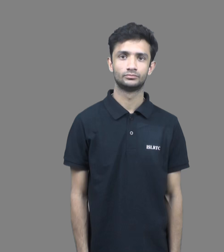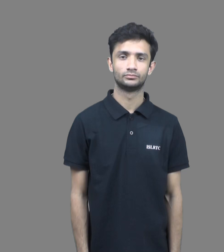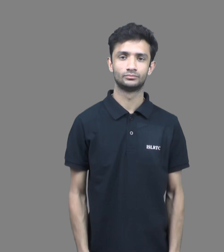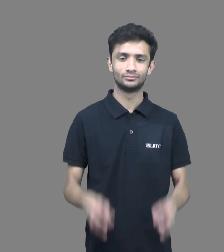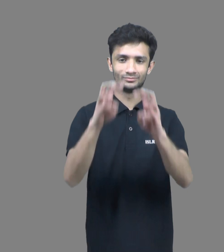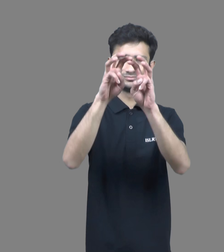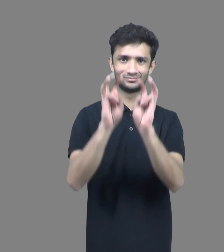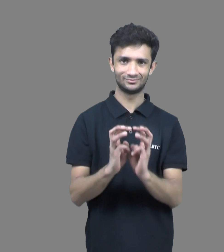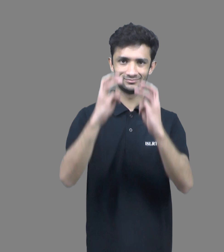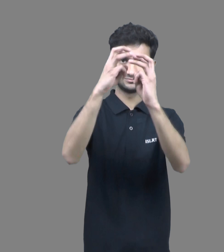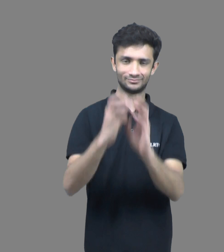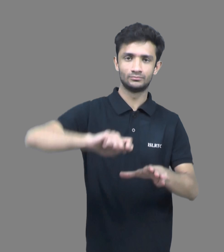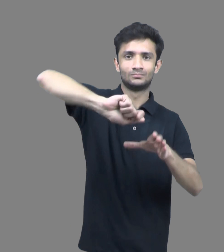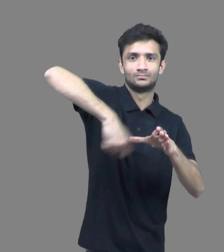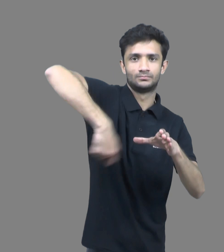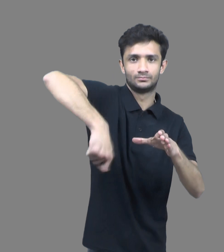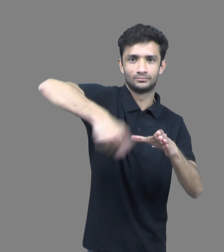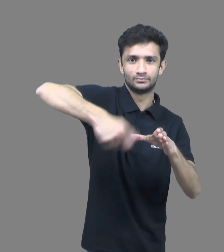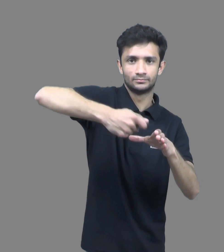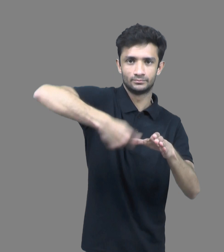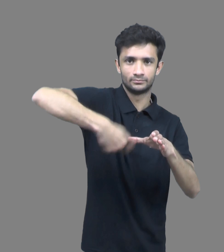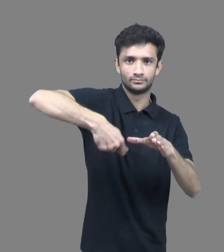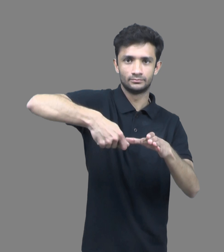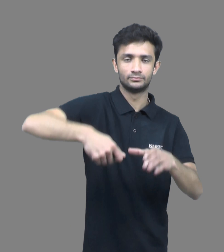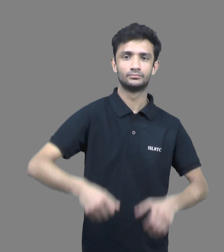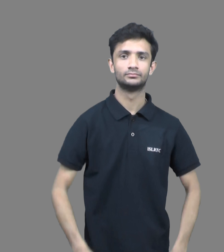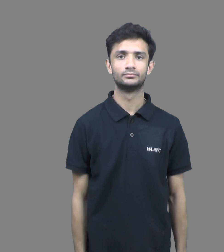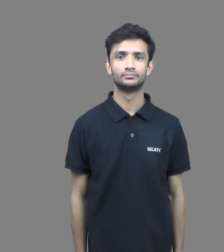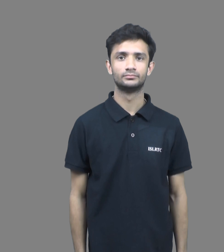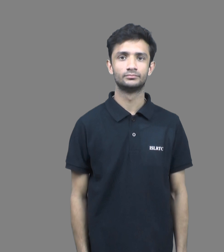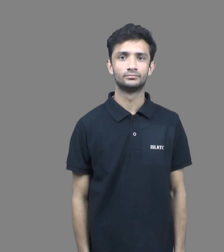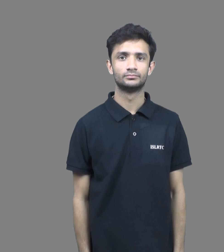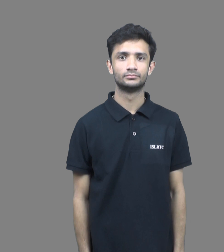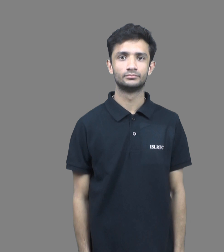Whisk Beater